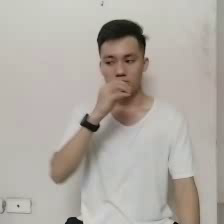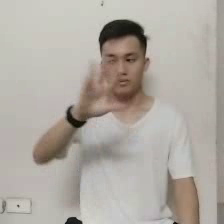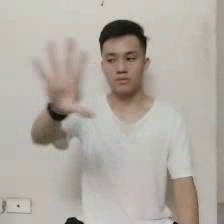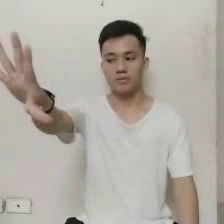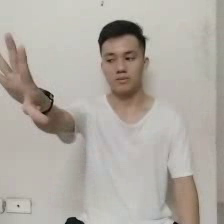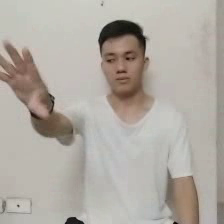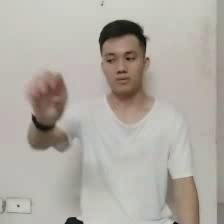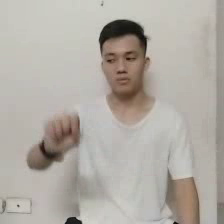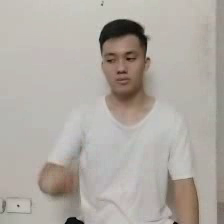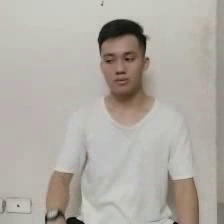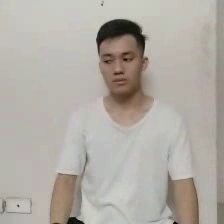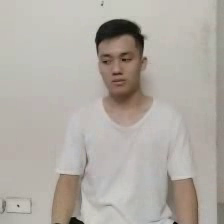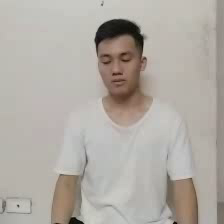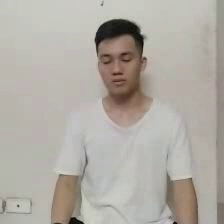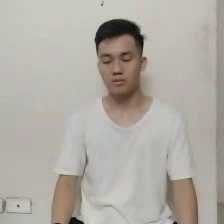Khai báo